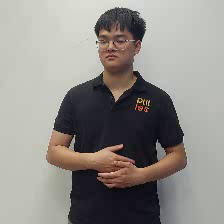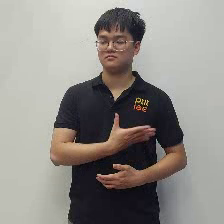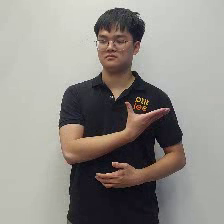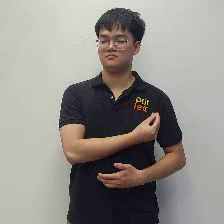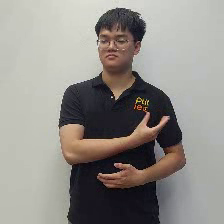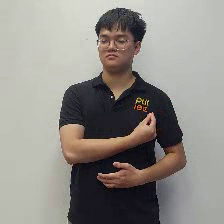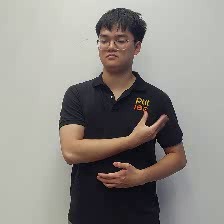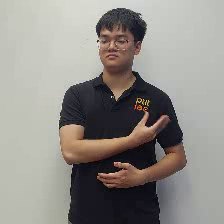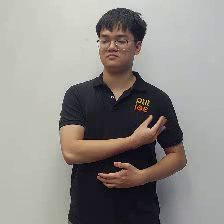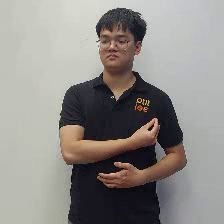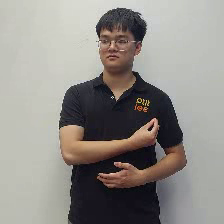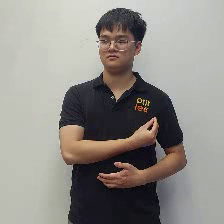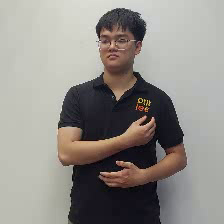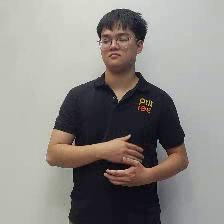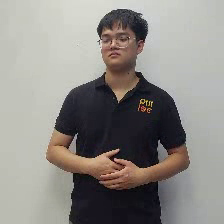Xúc động